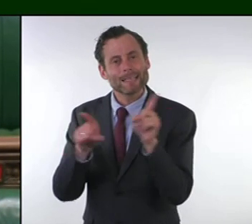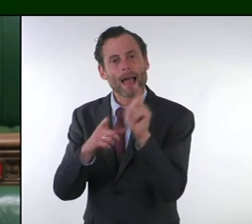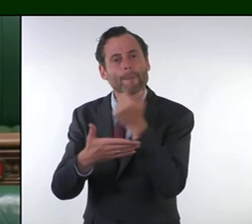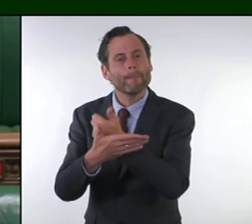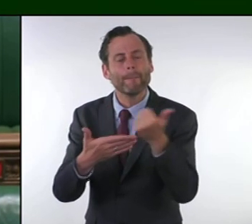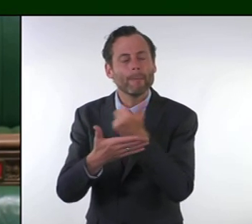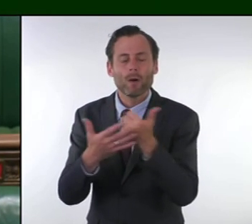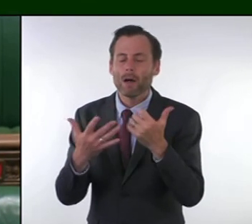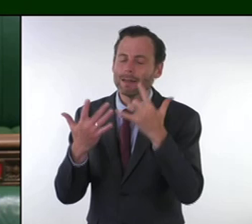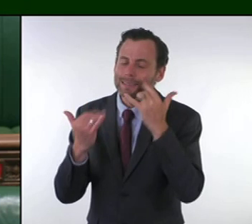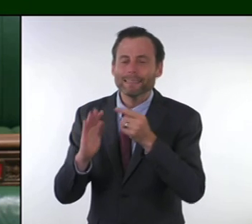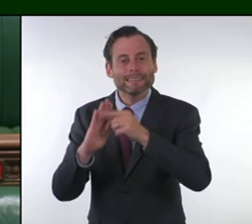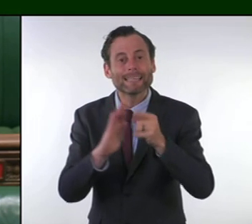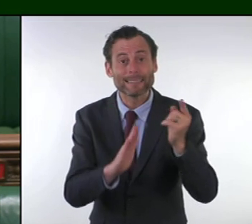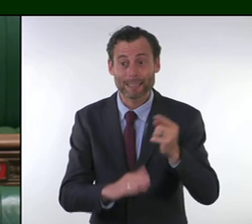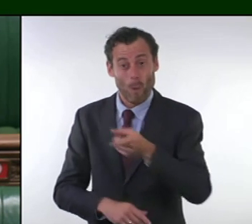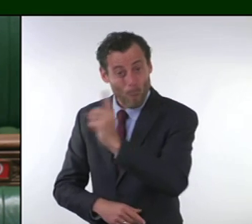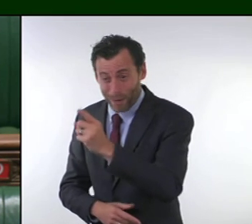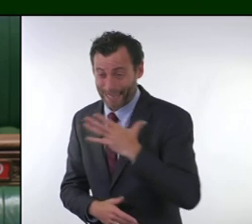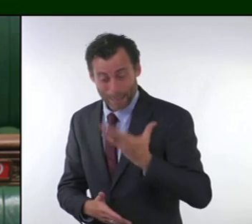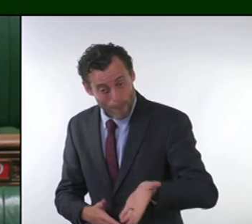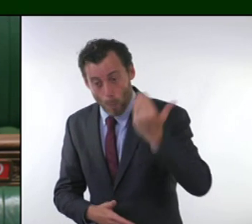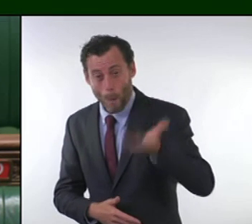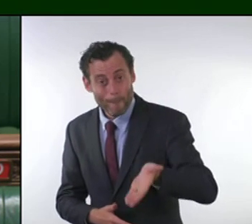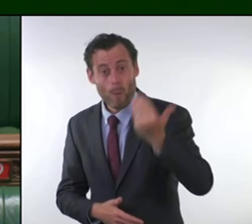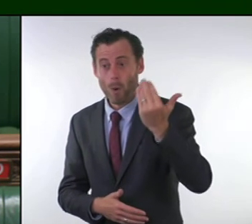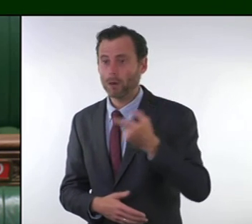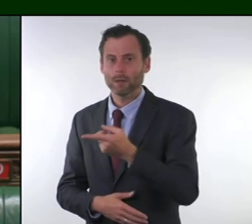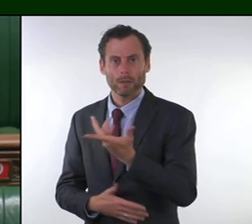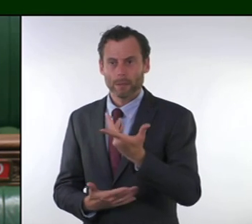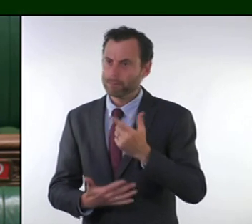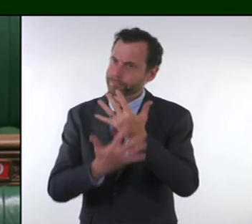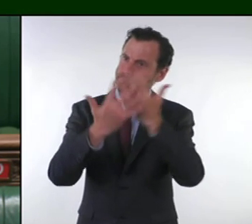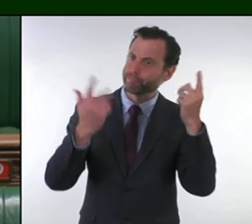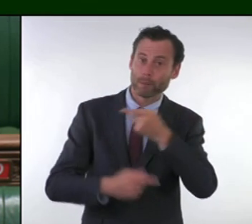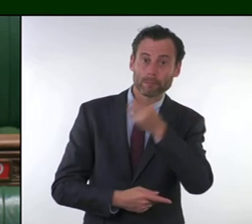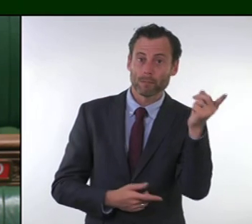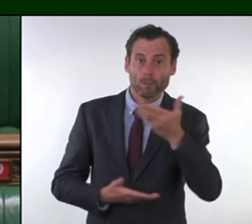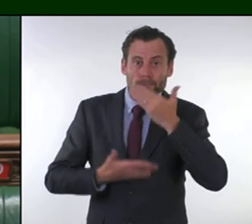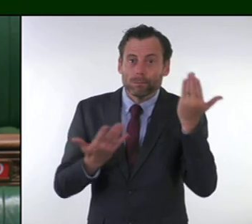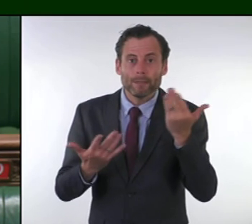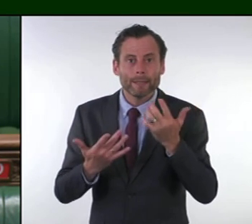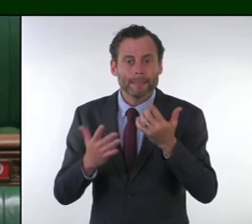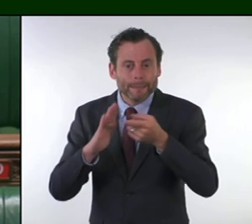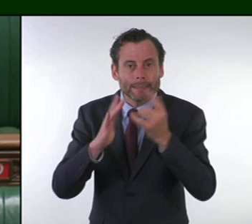And the decision to discharge 25,000 people to care homes without tests was clearly a mistake.